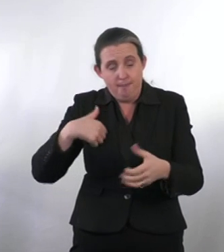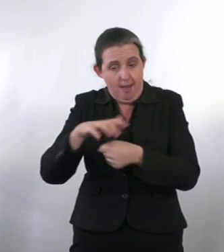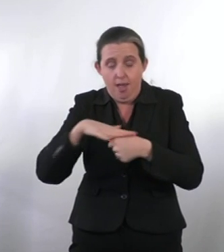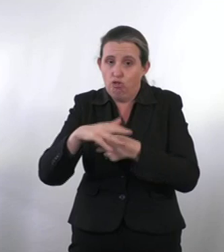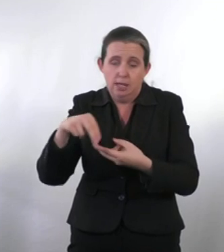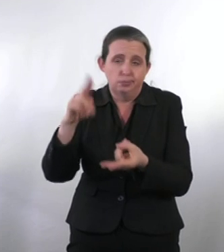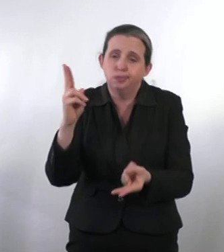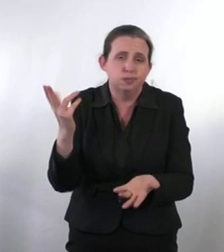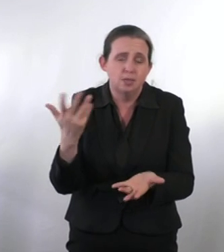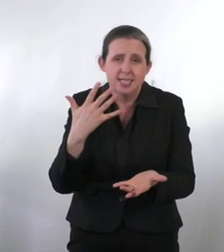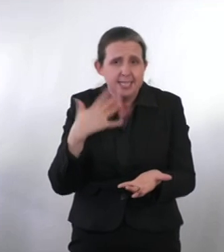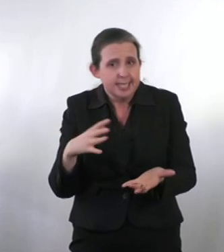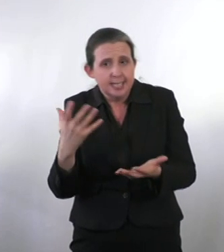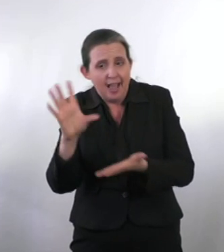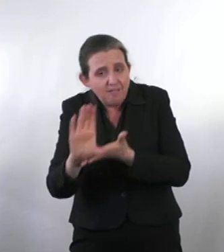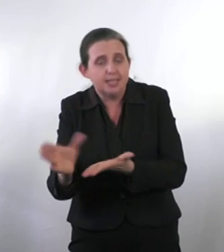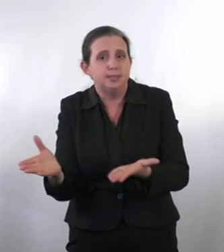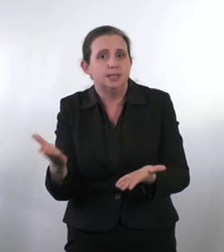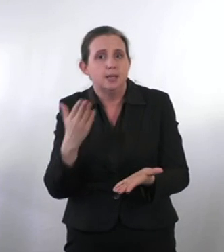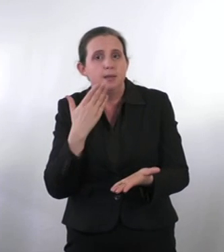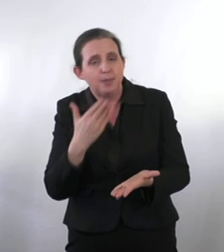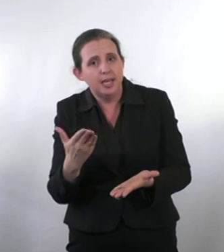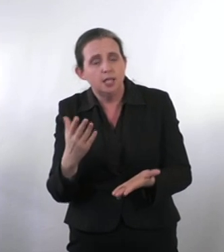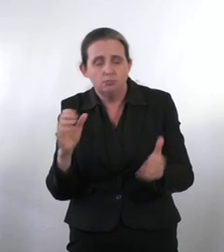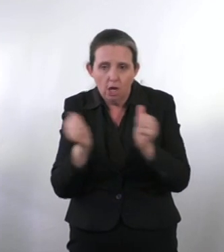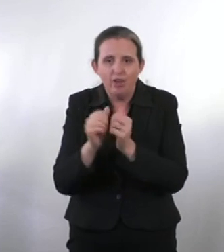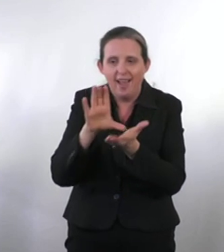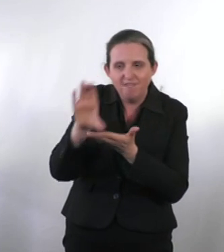Will the Prime Minister start the recovery by investing in BioYorkshire?